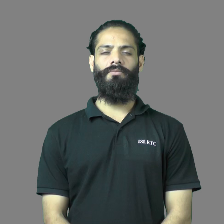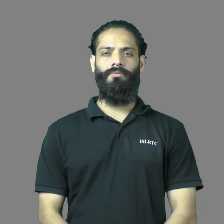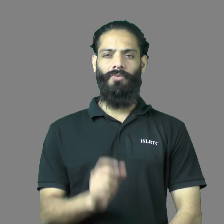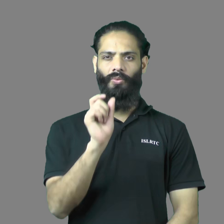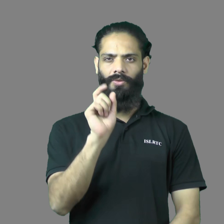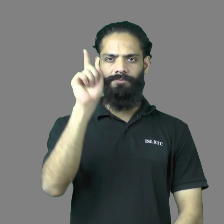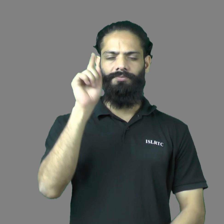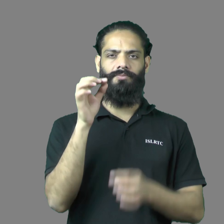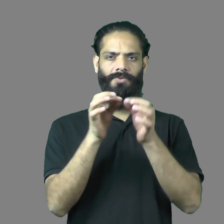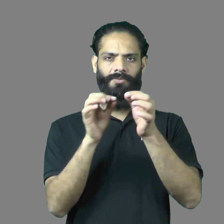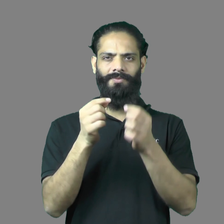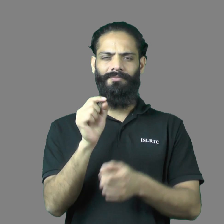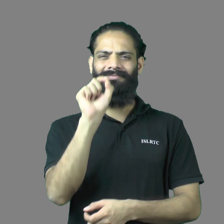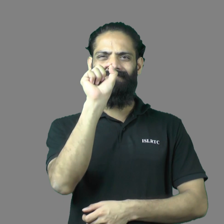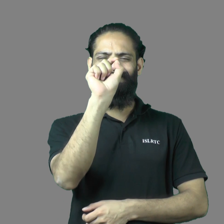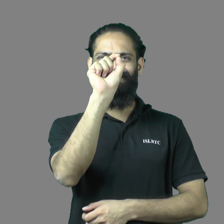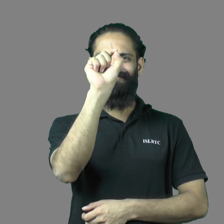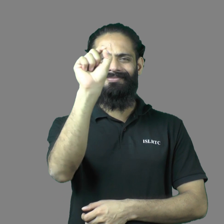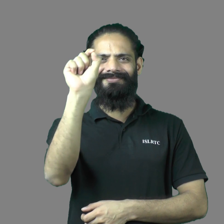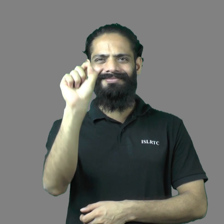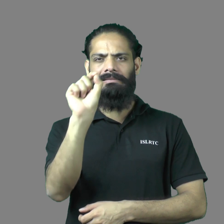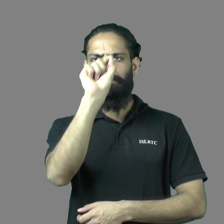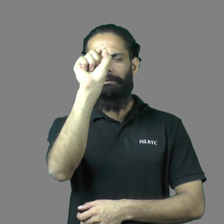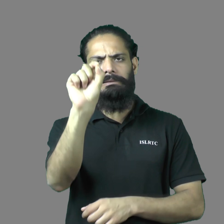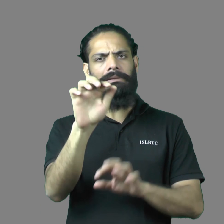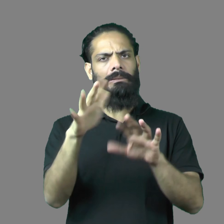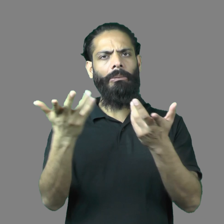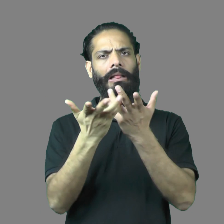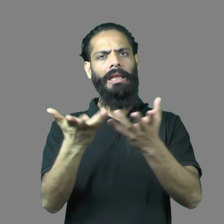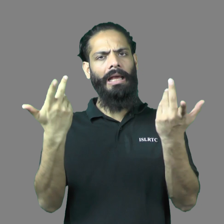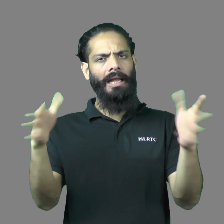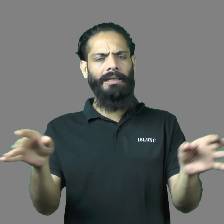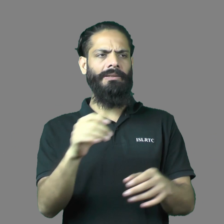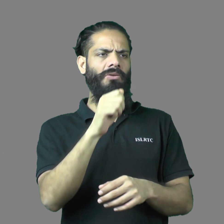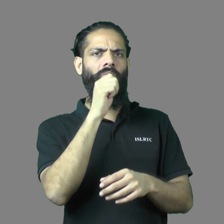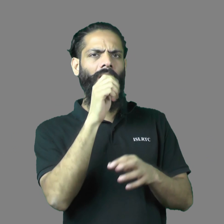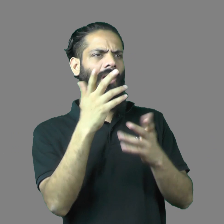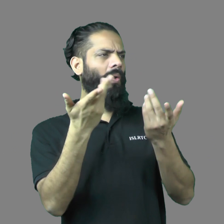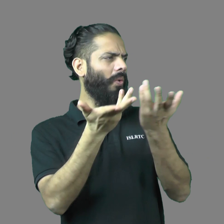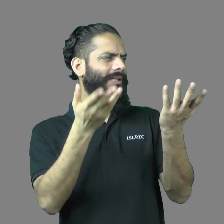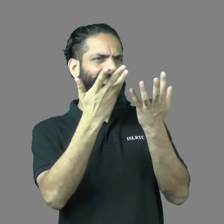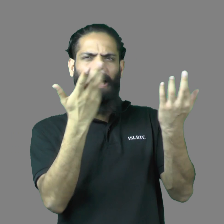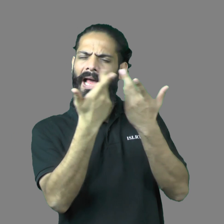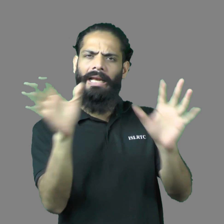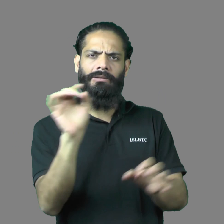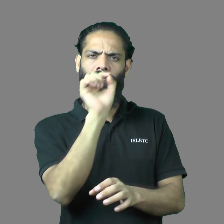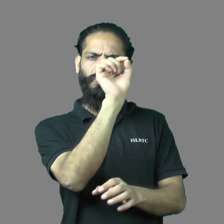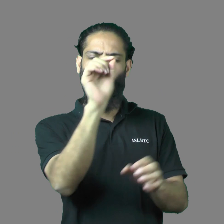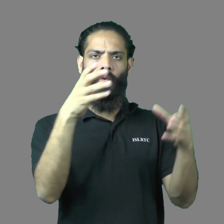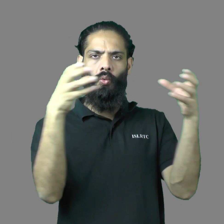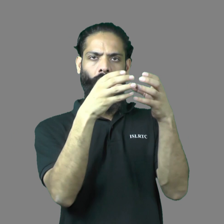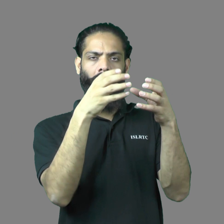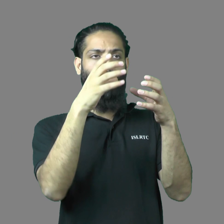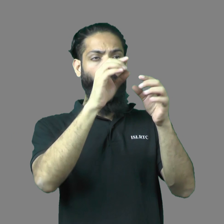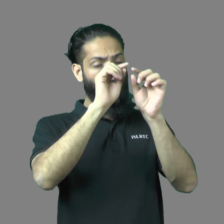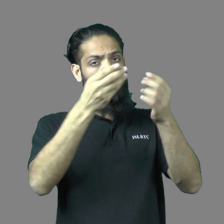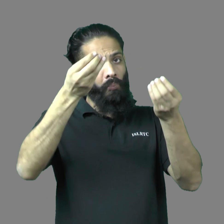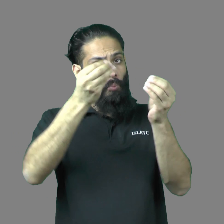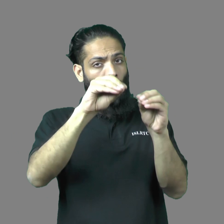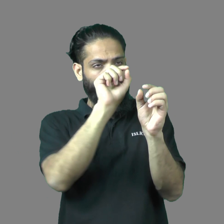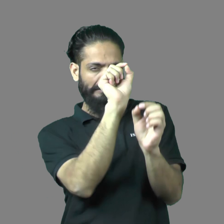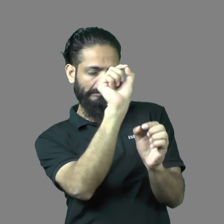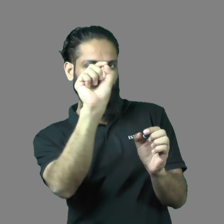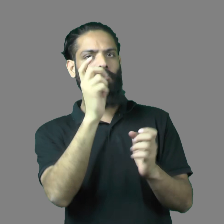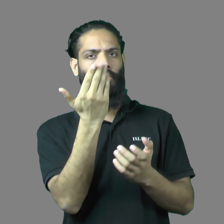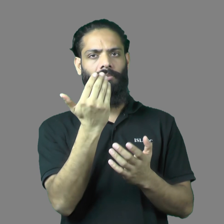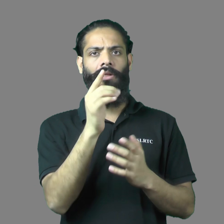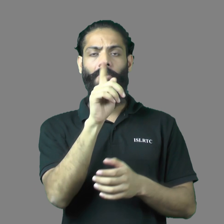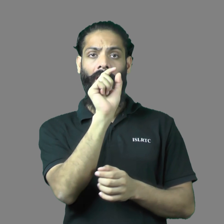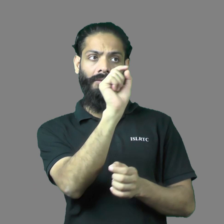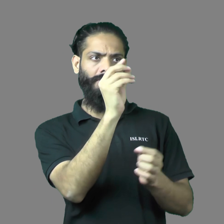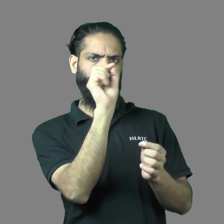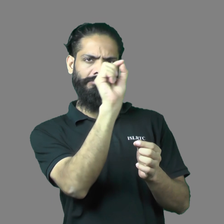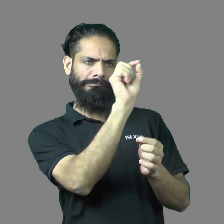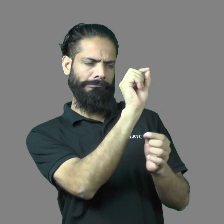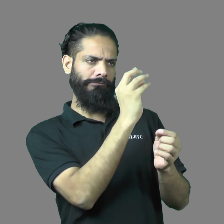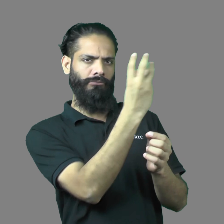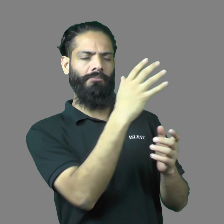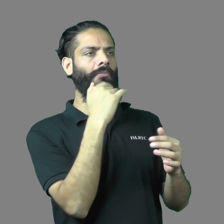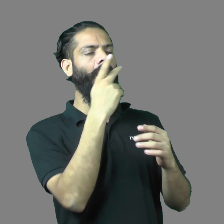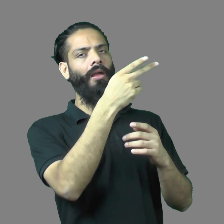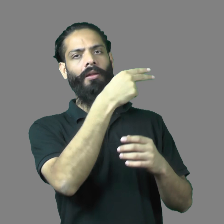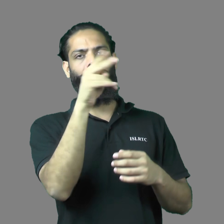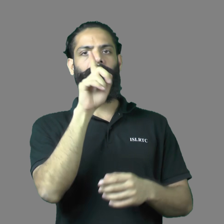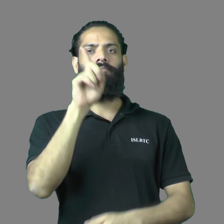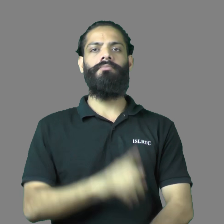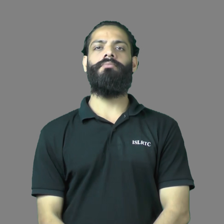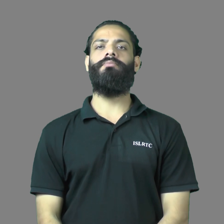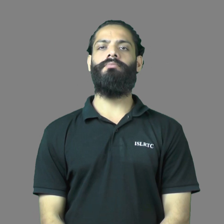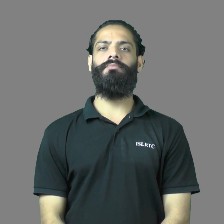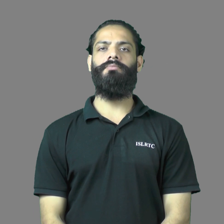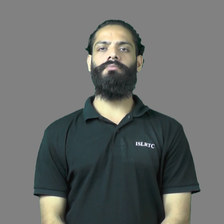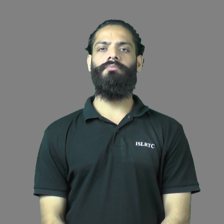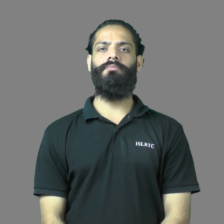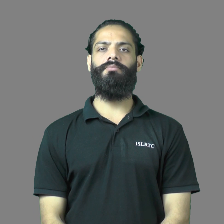Molecules